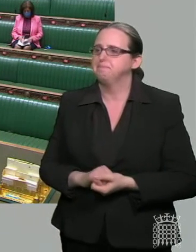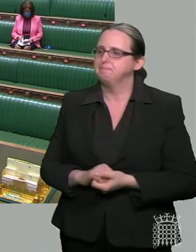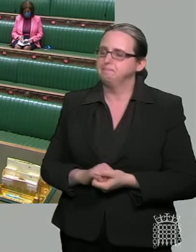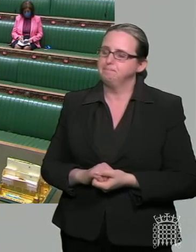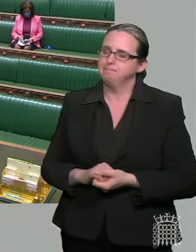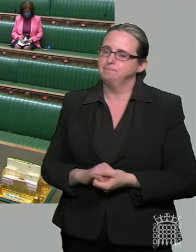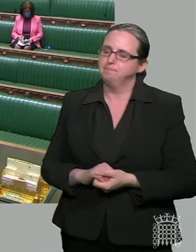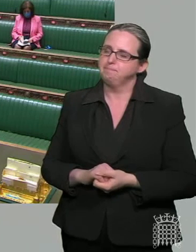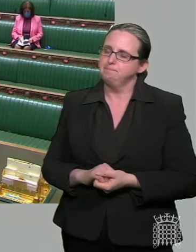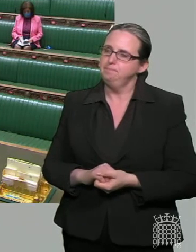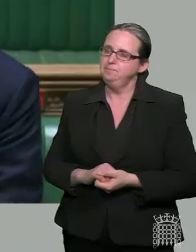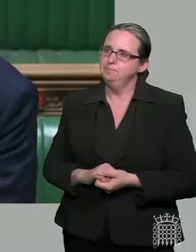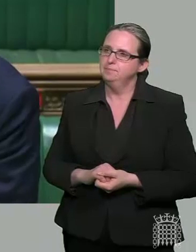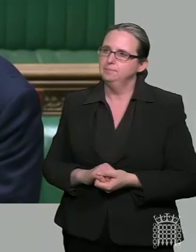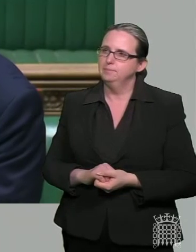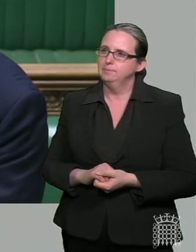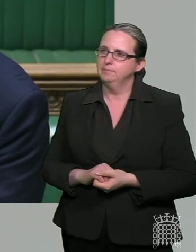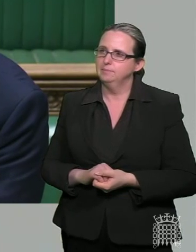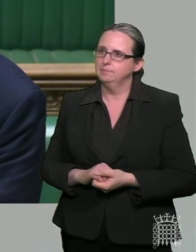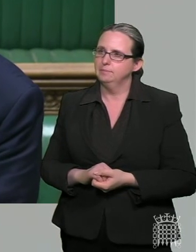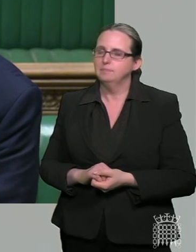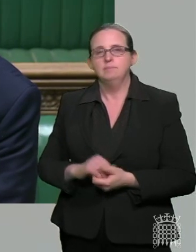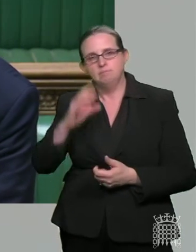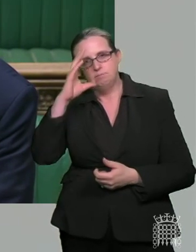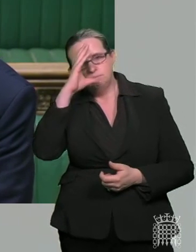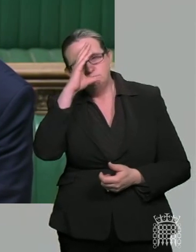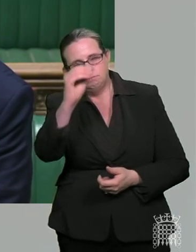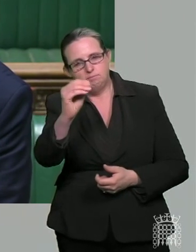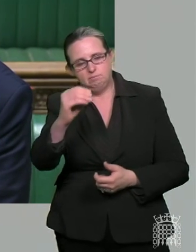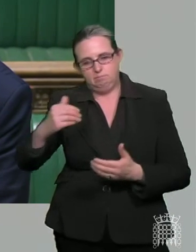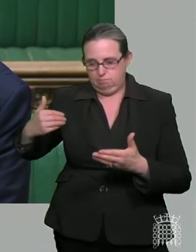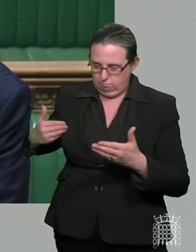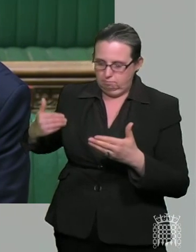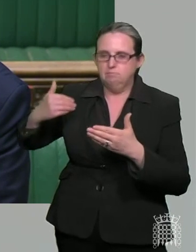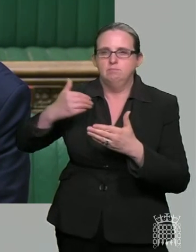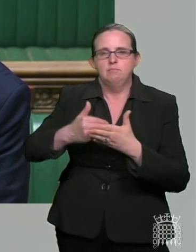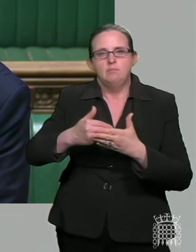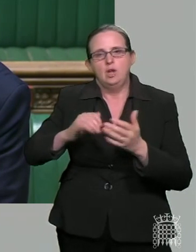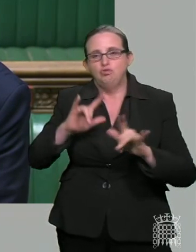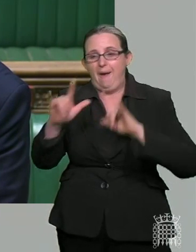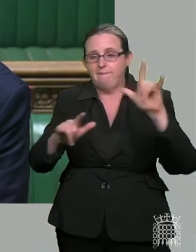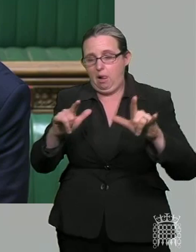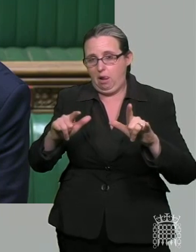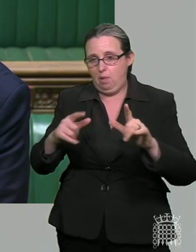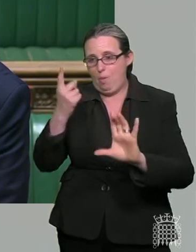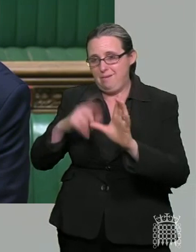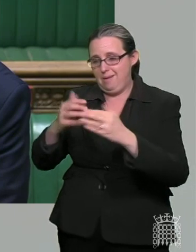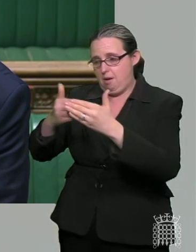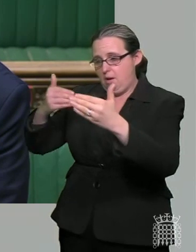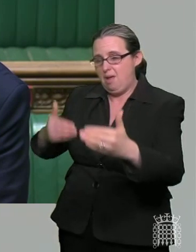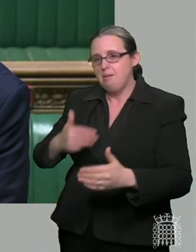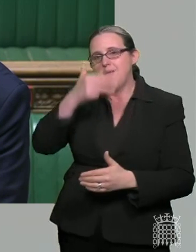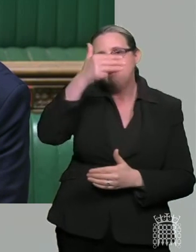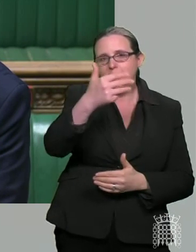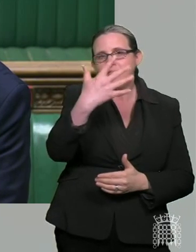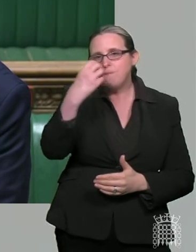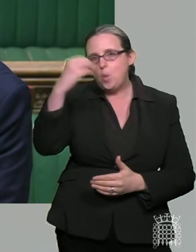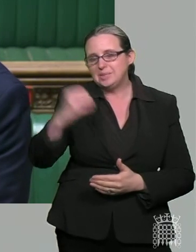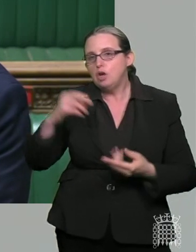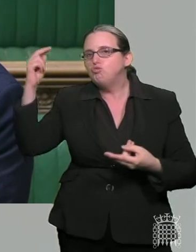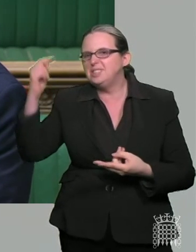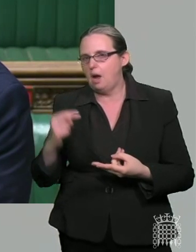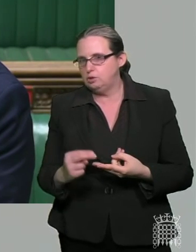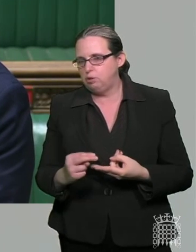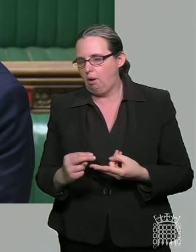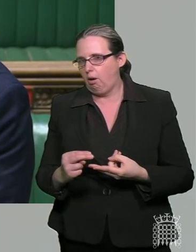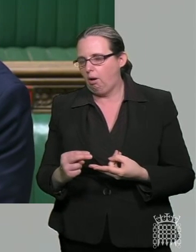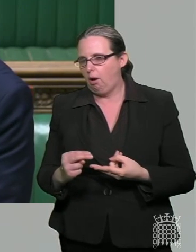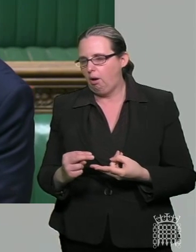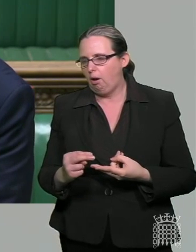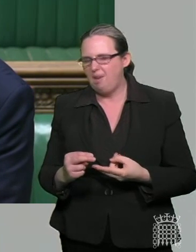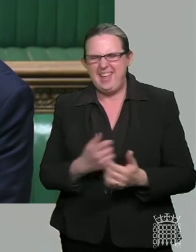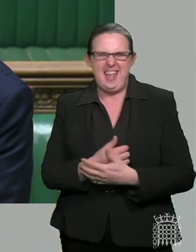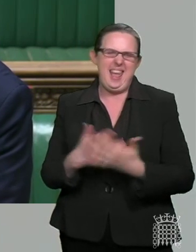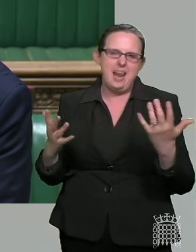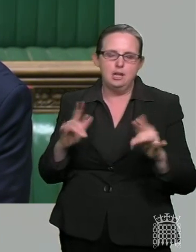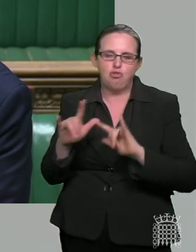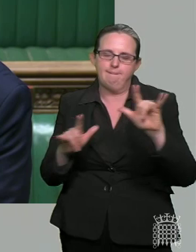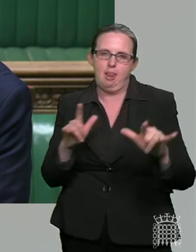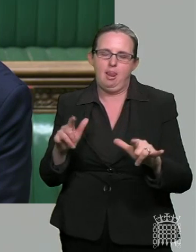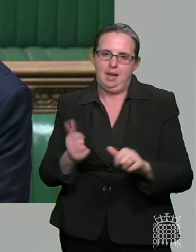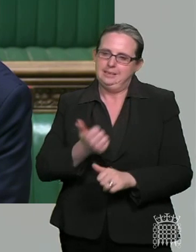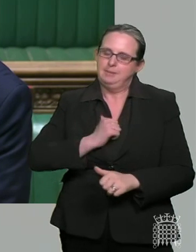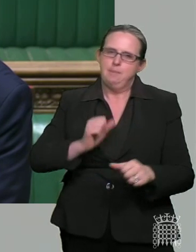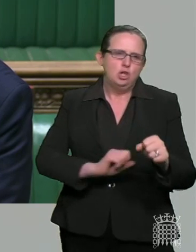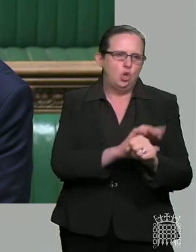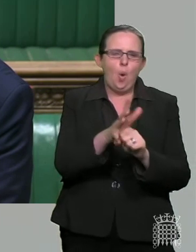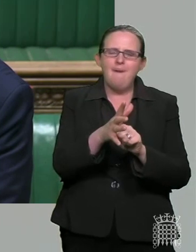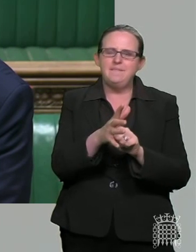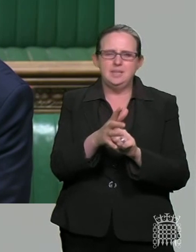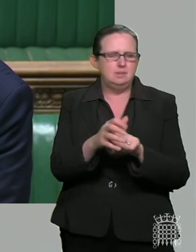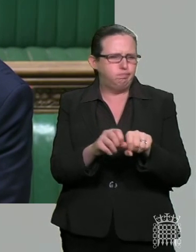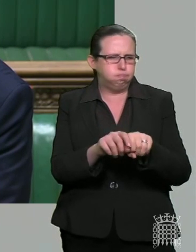I can tell the House that there has been a 95% reduction in travel of any kind to and from this country, and that is exactly what we would expect in the circumstances of this pandemic.